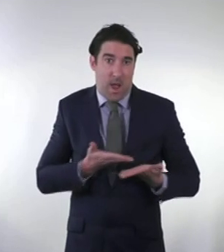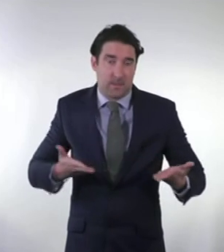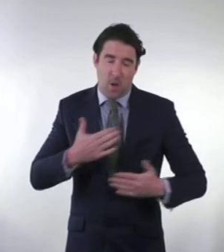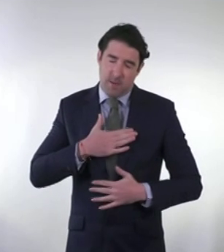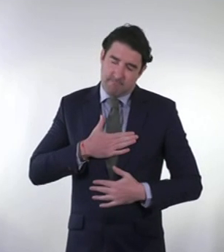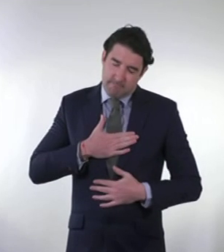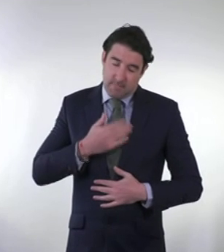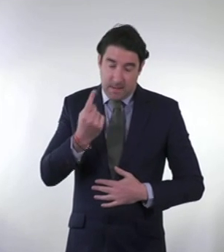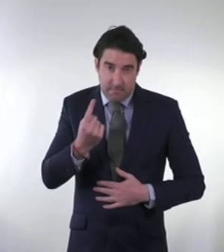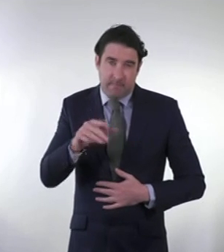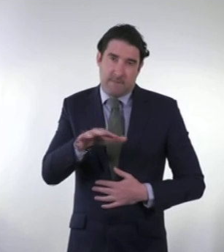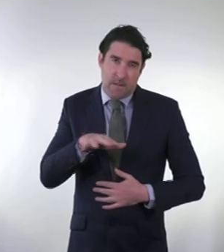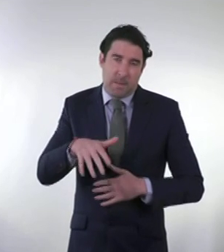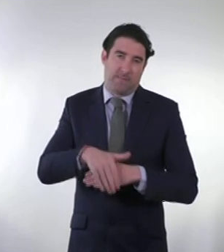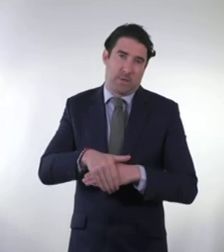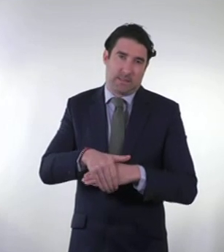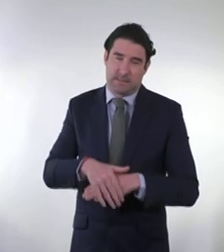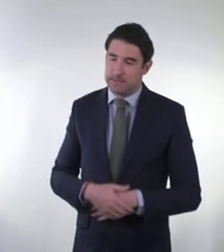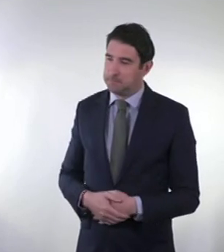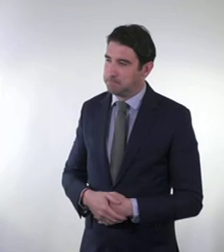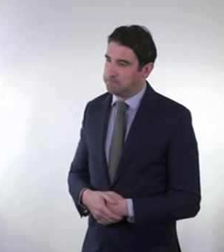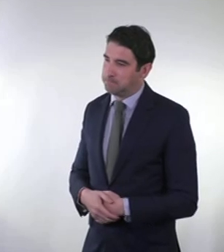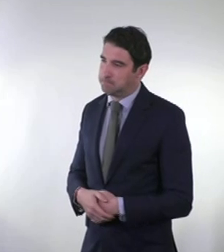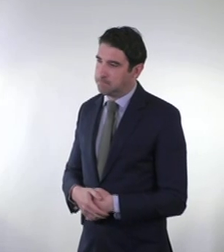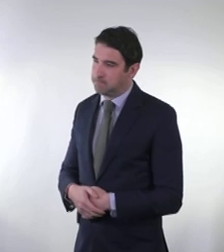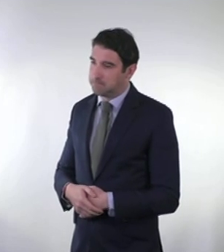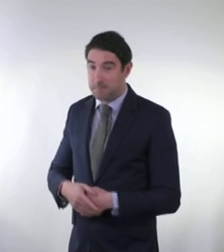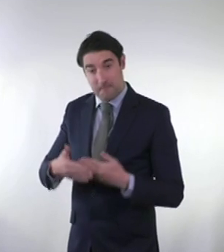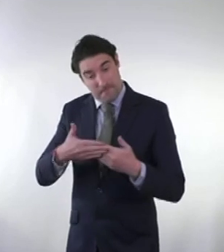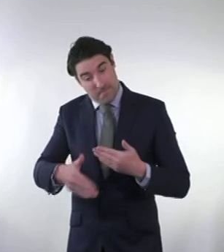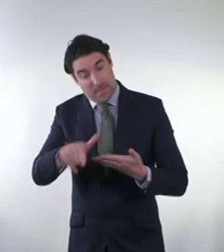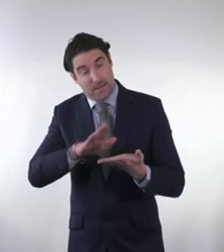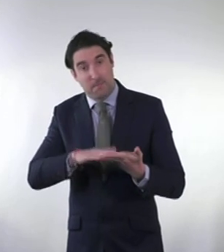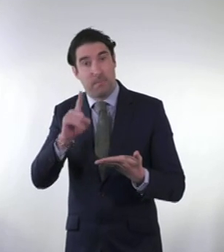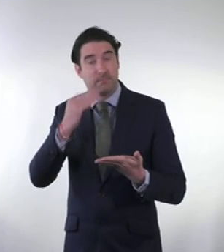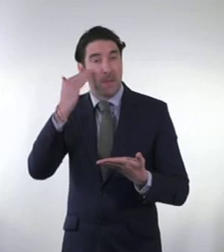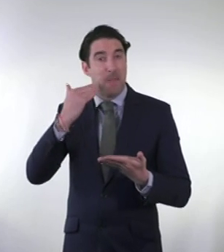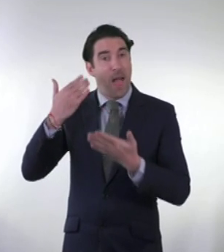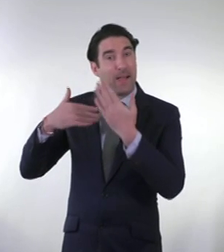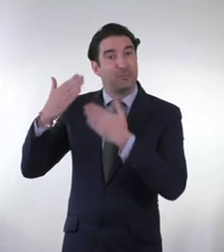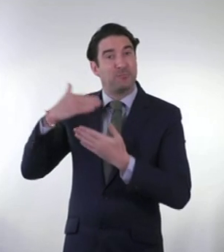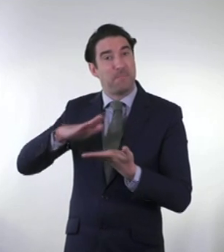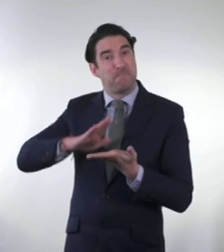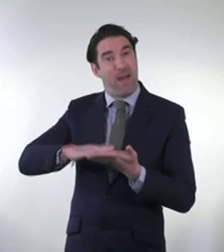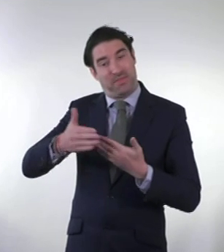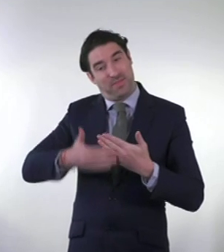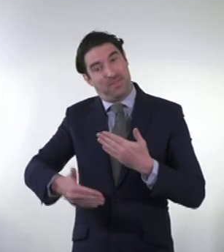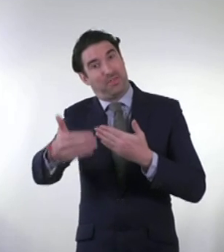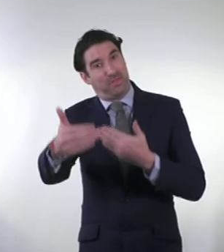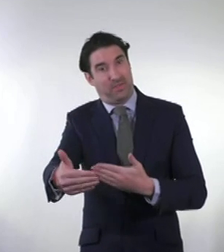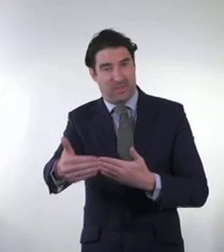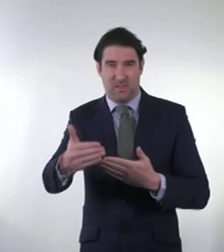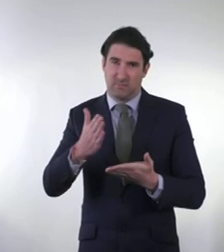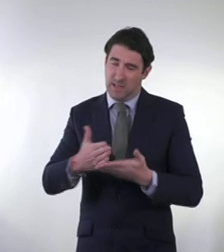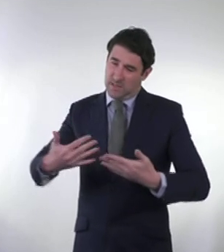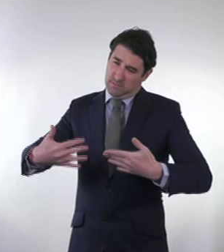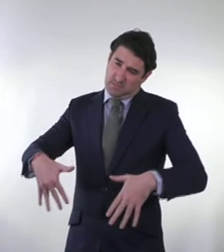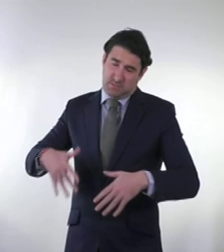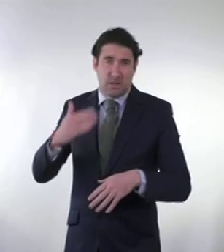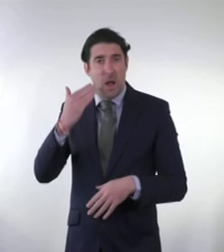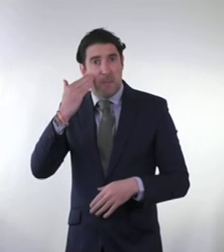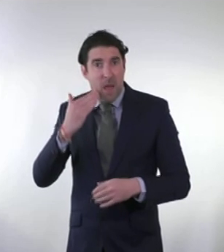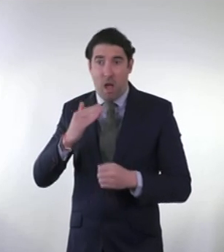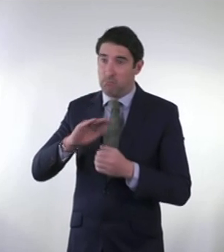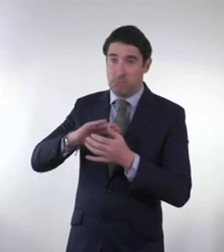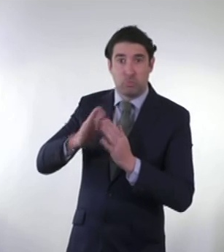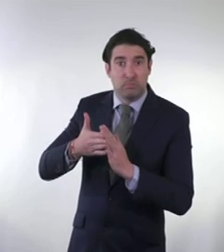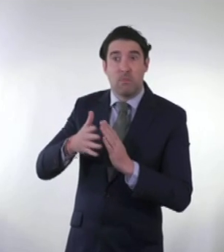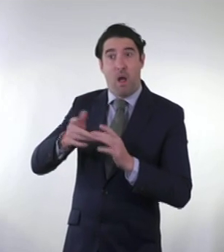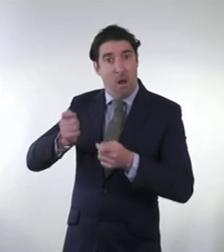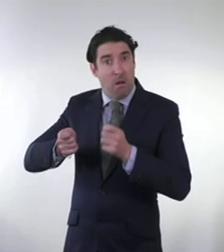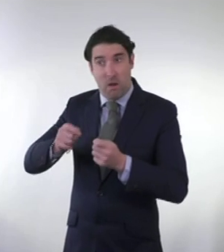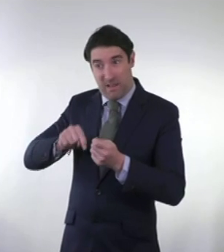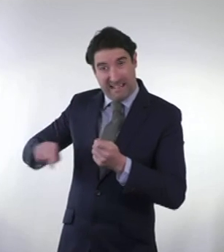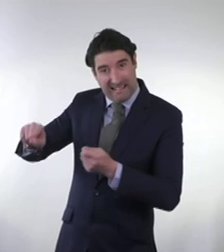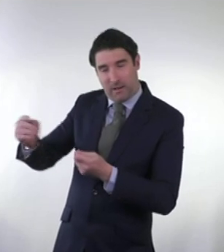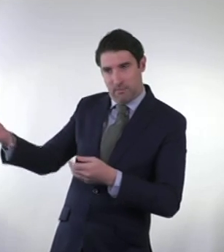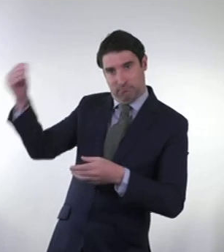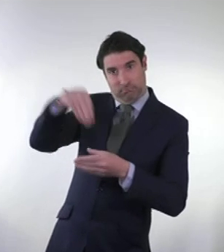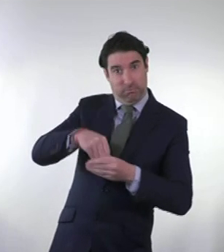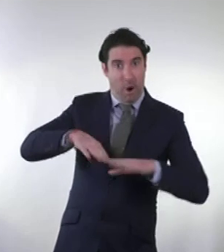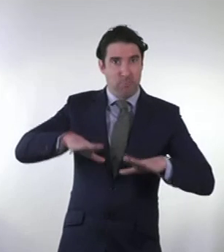For generations, countless people of African and Caribbean descent have been shaping our nation’s story, making a huge difference to our national and cultural life and helping to make Britain a better place to be.